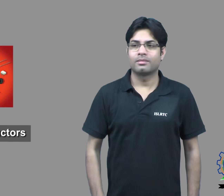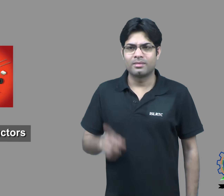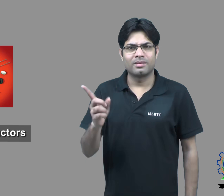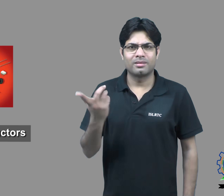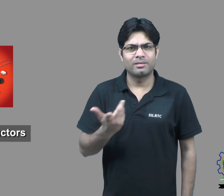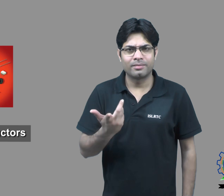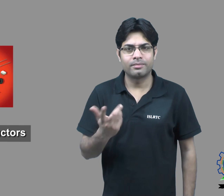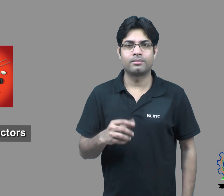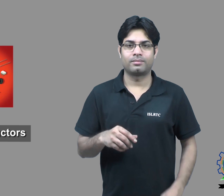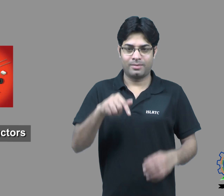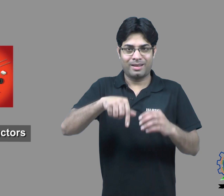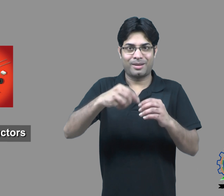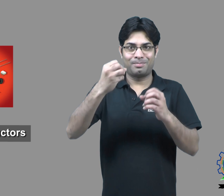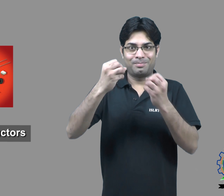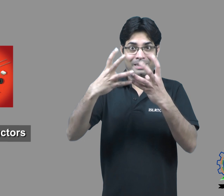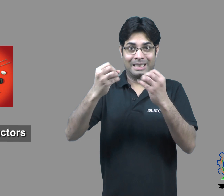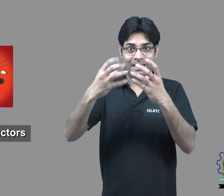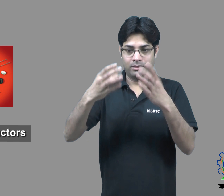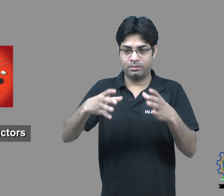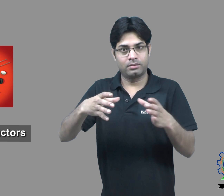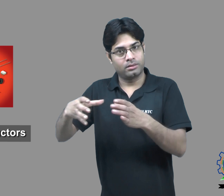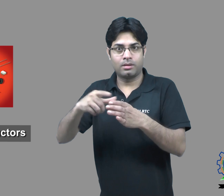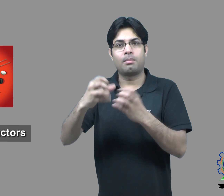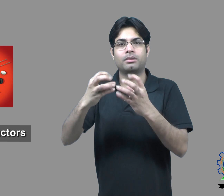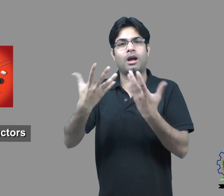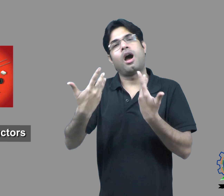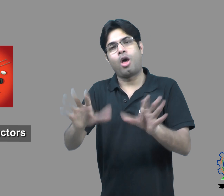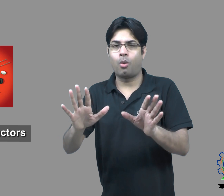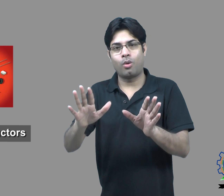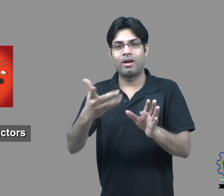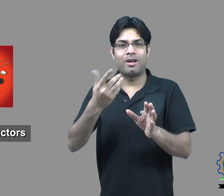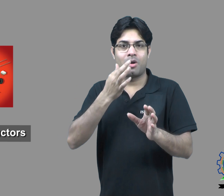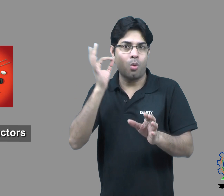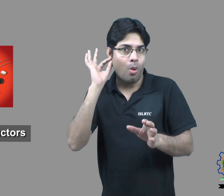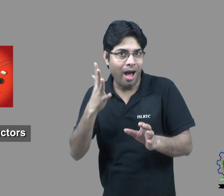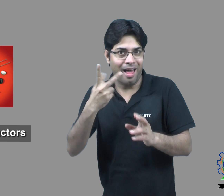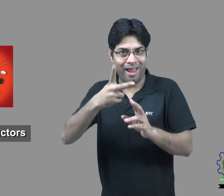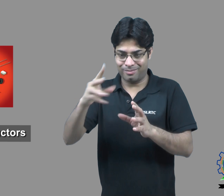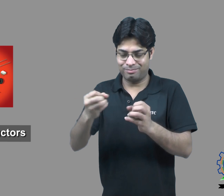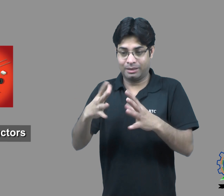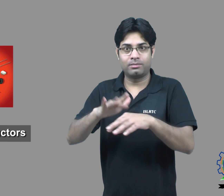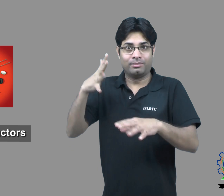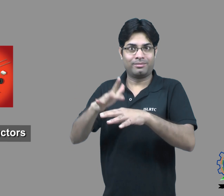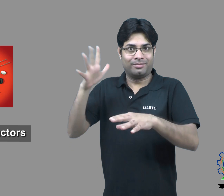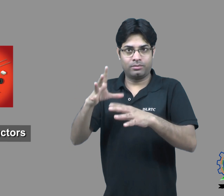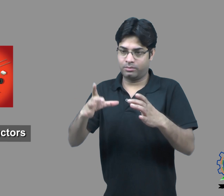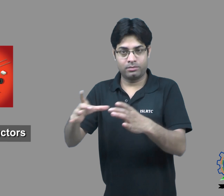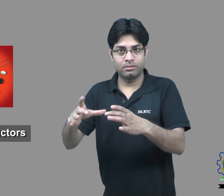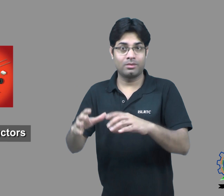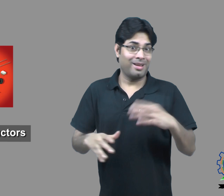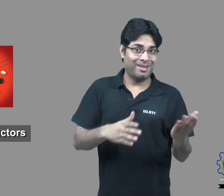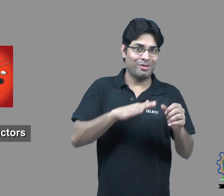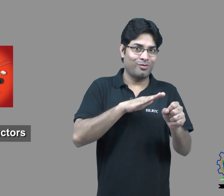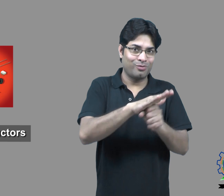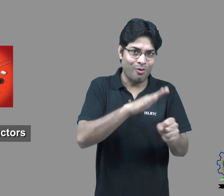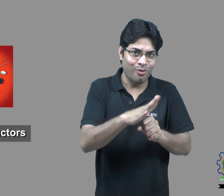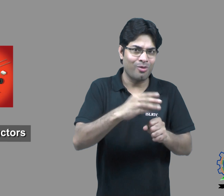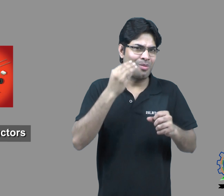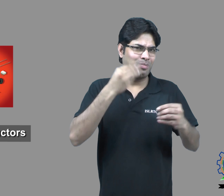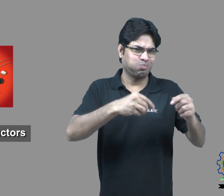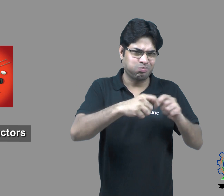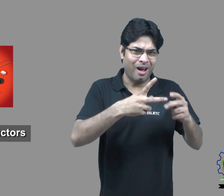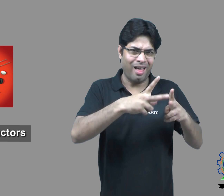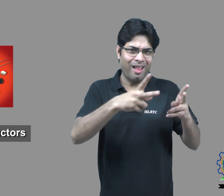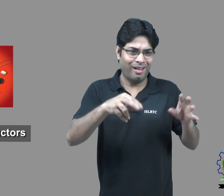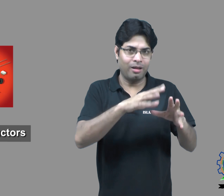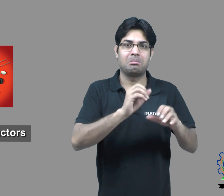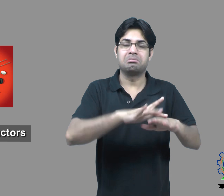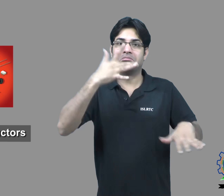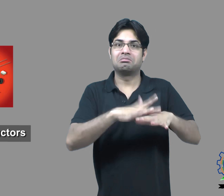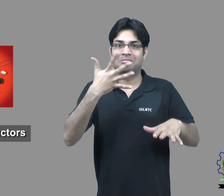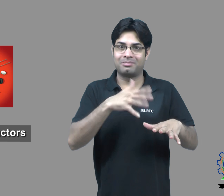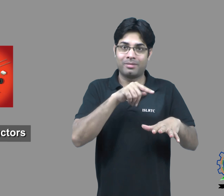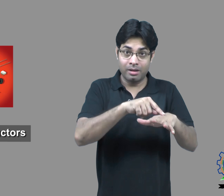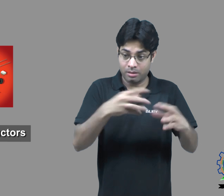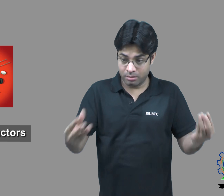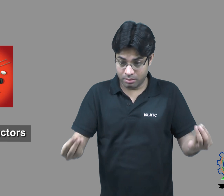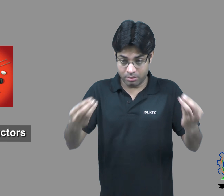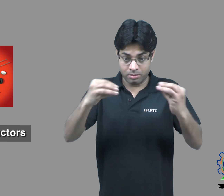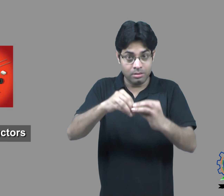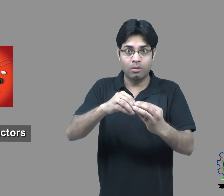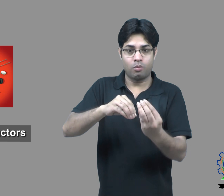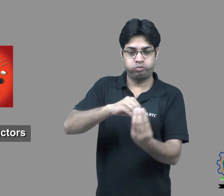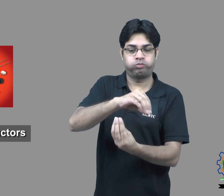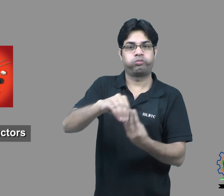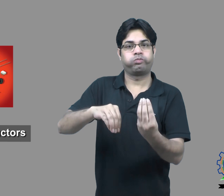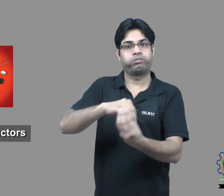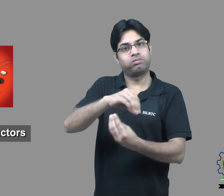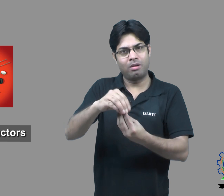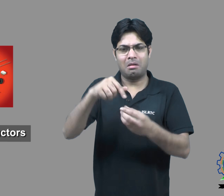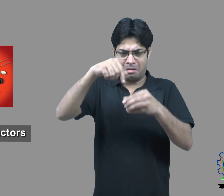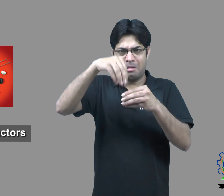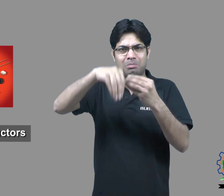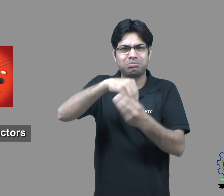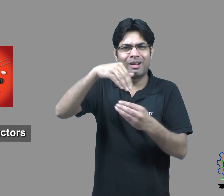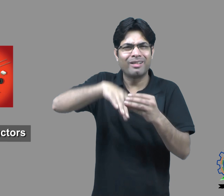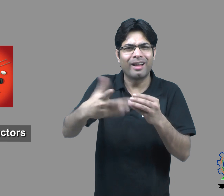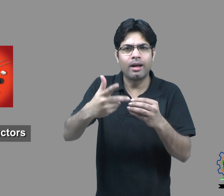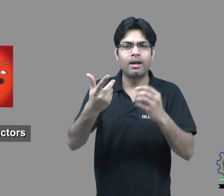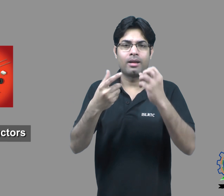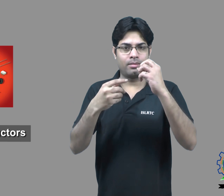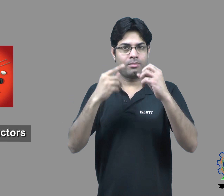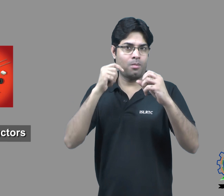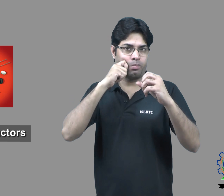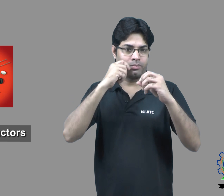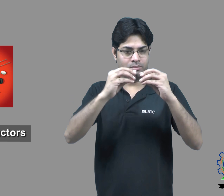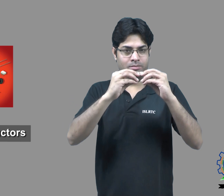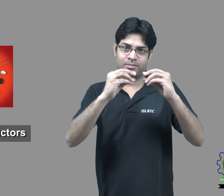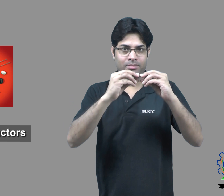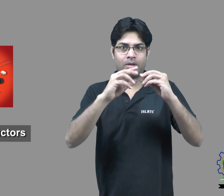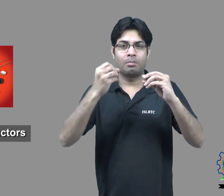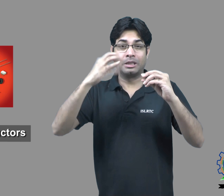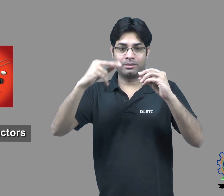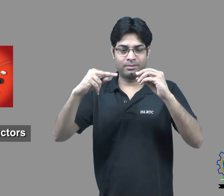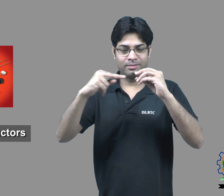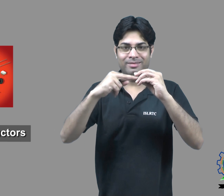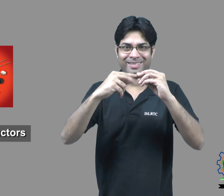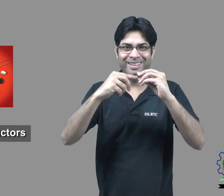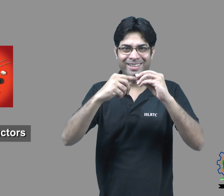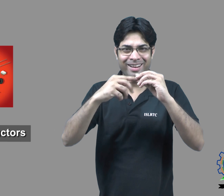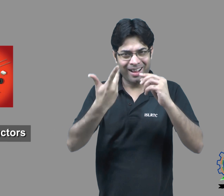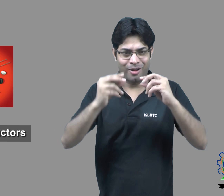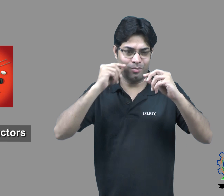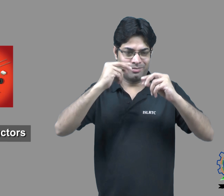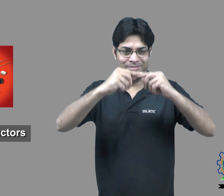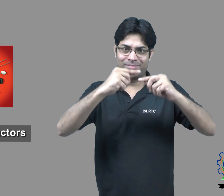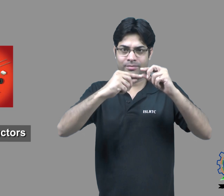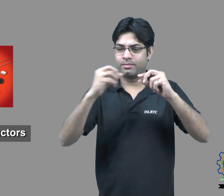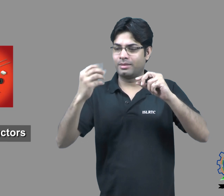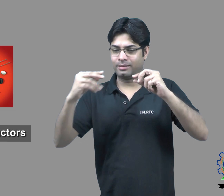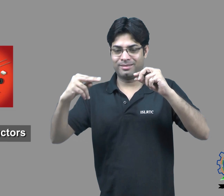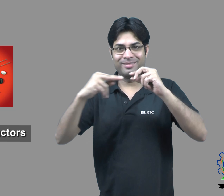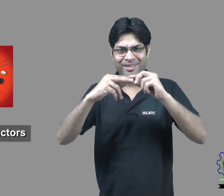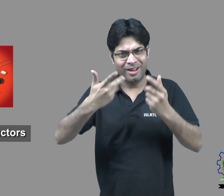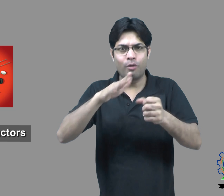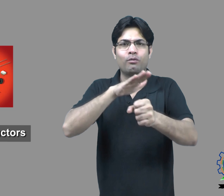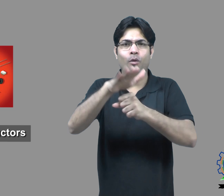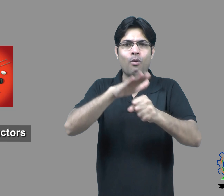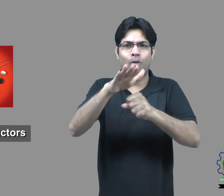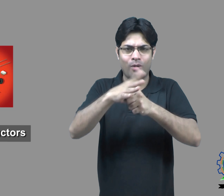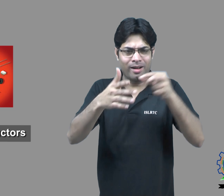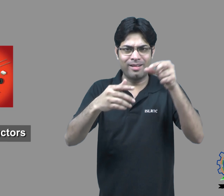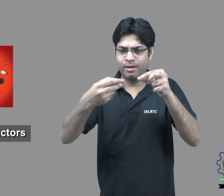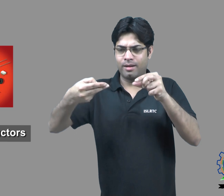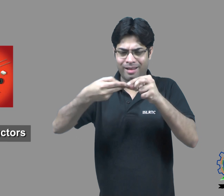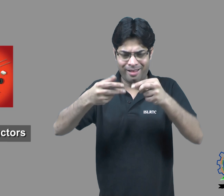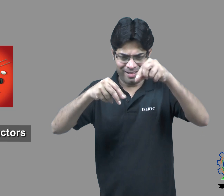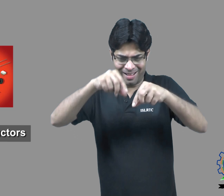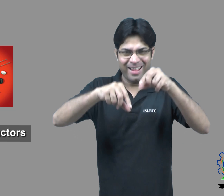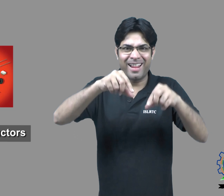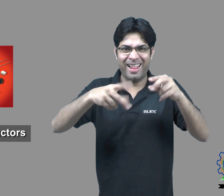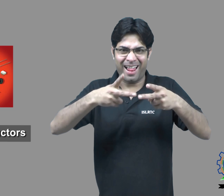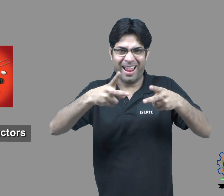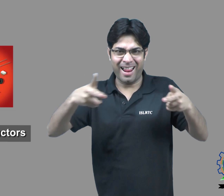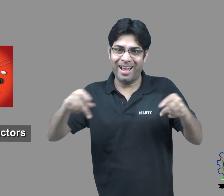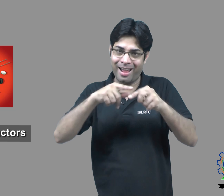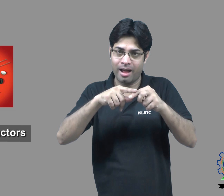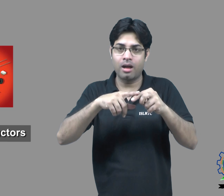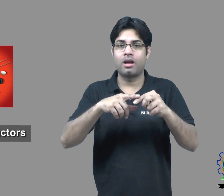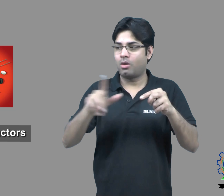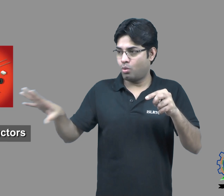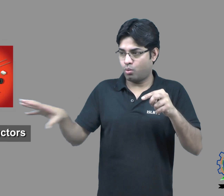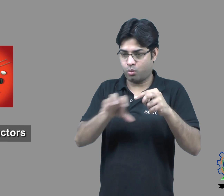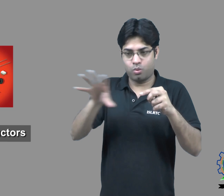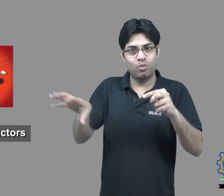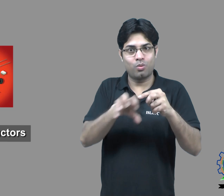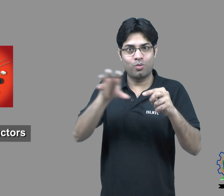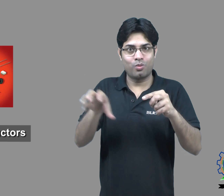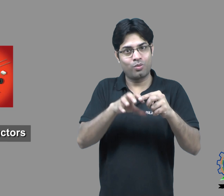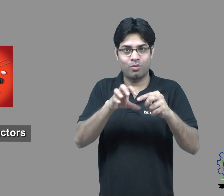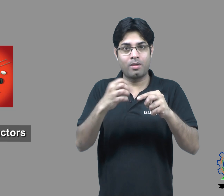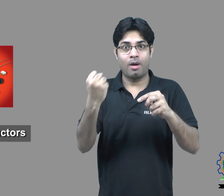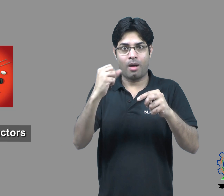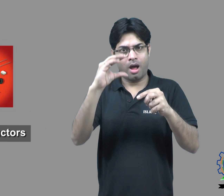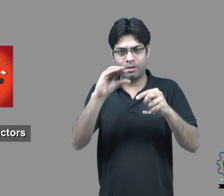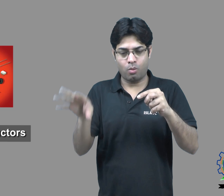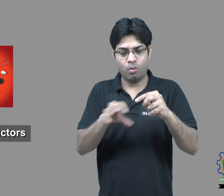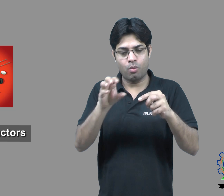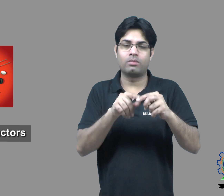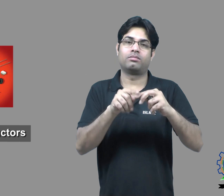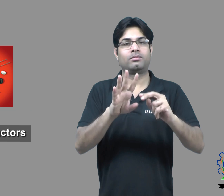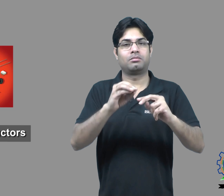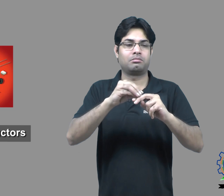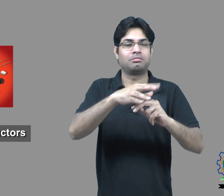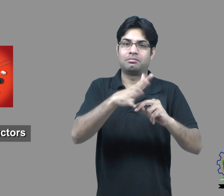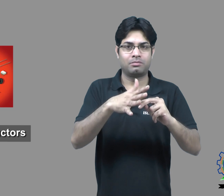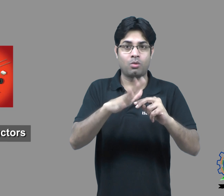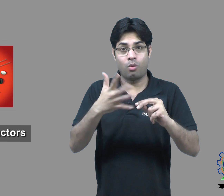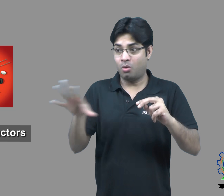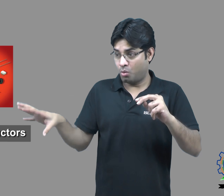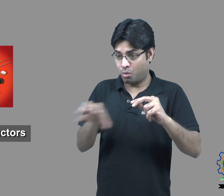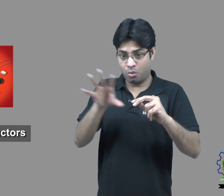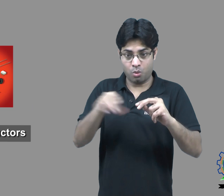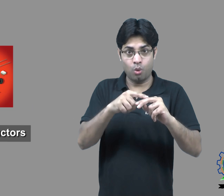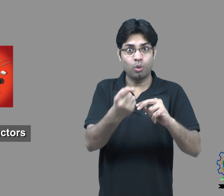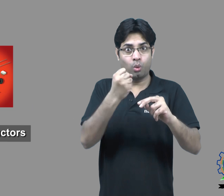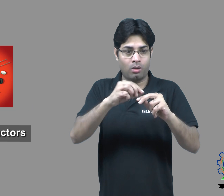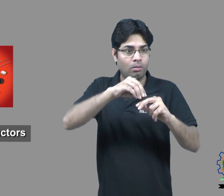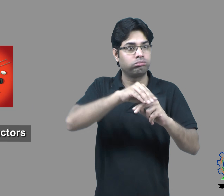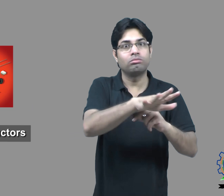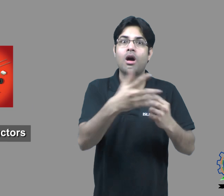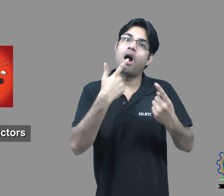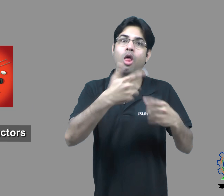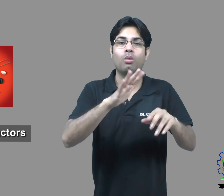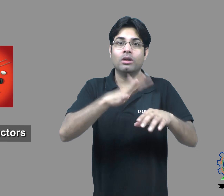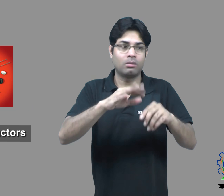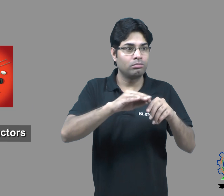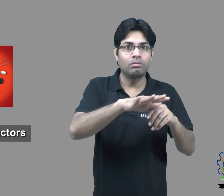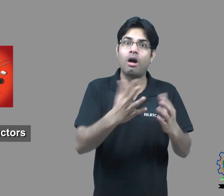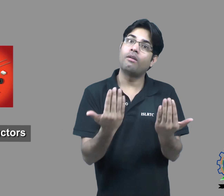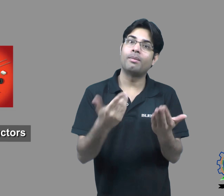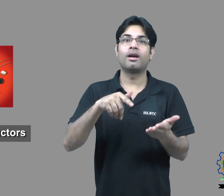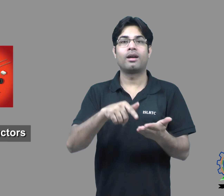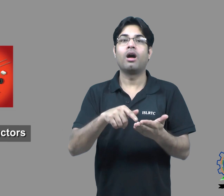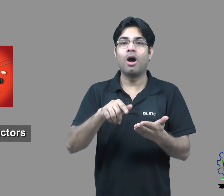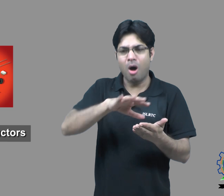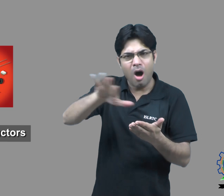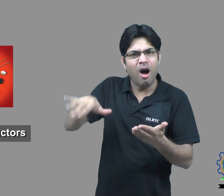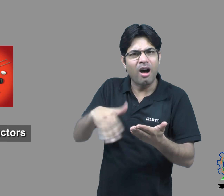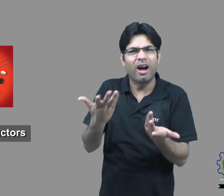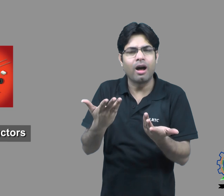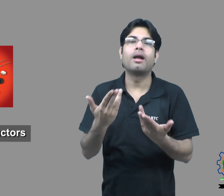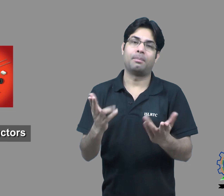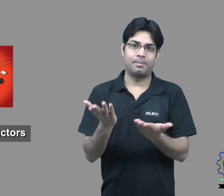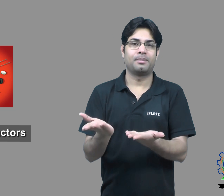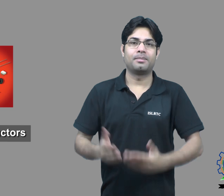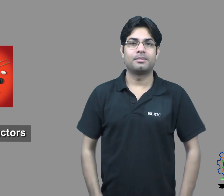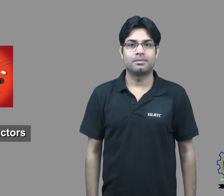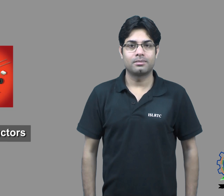Semi Conductors